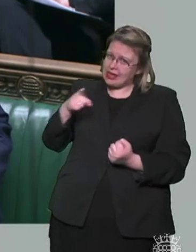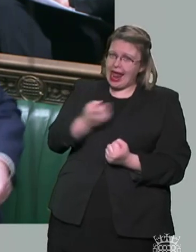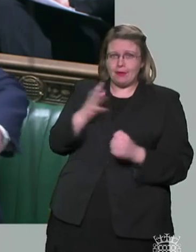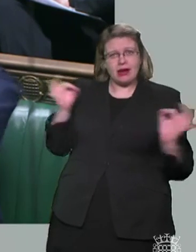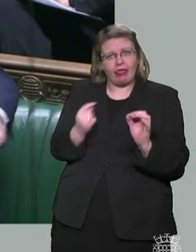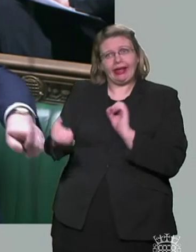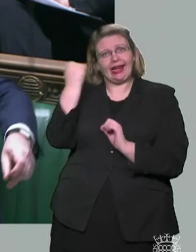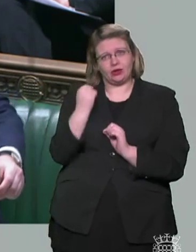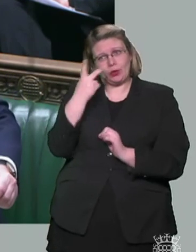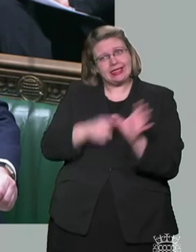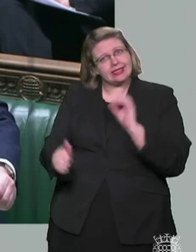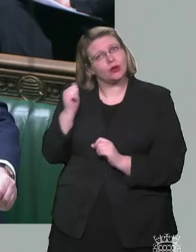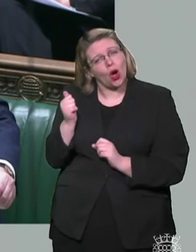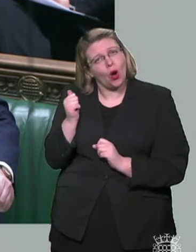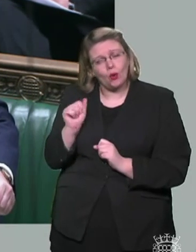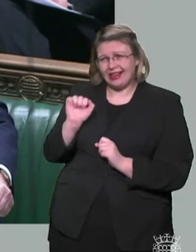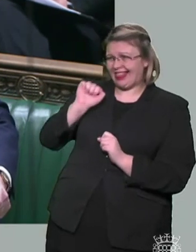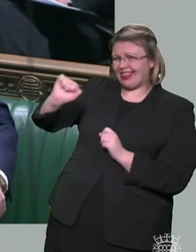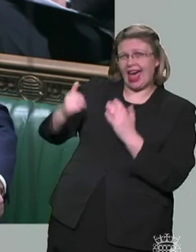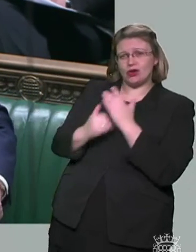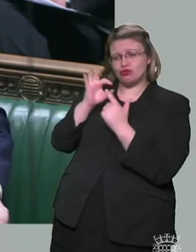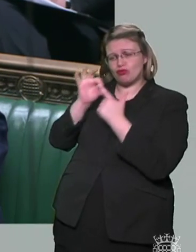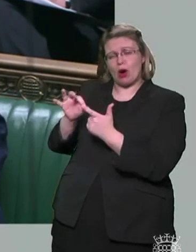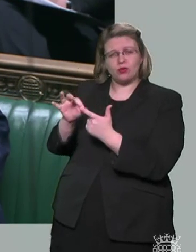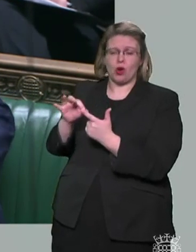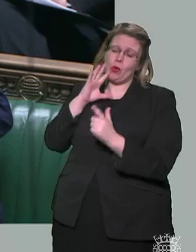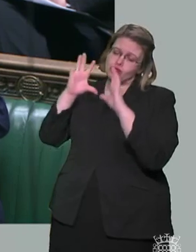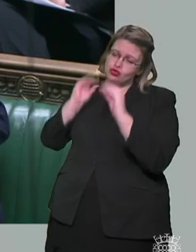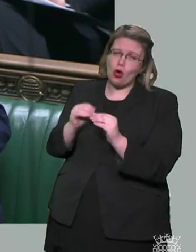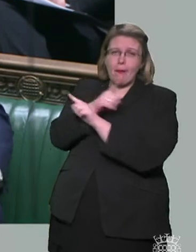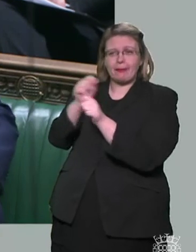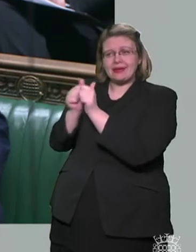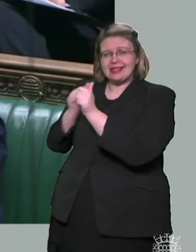That is what we are doing. Everything that Labour is proposing would deter investment, meaning higher prices